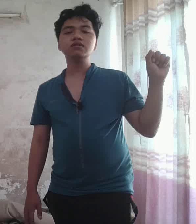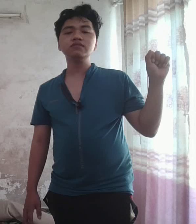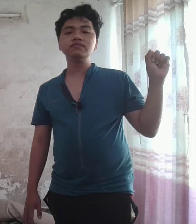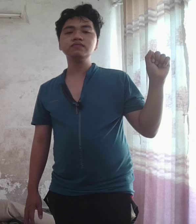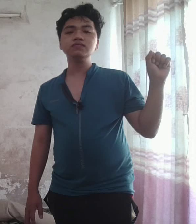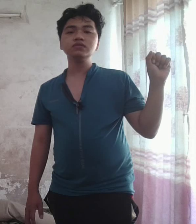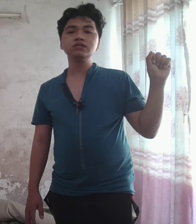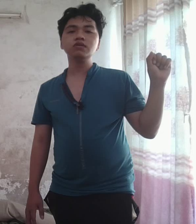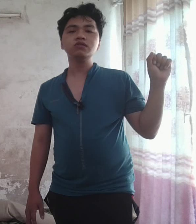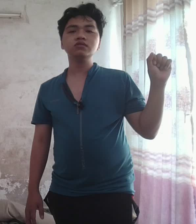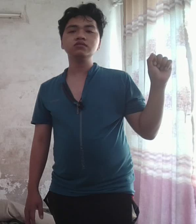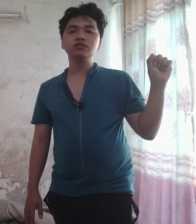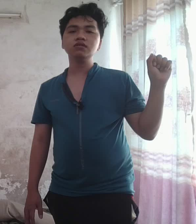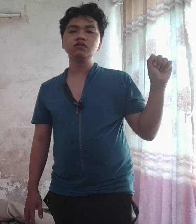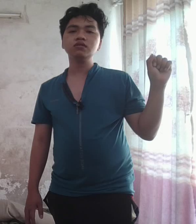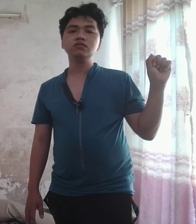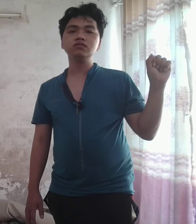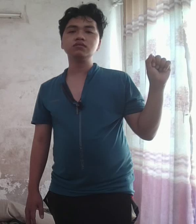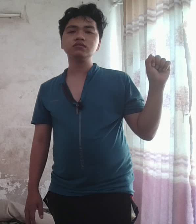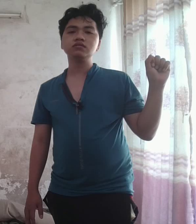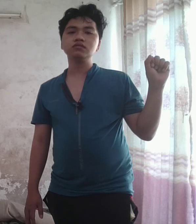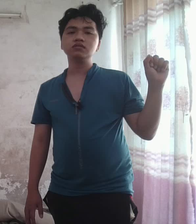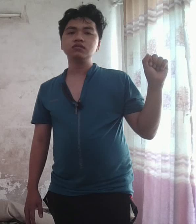a